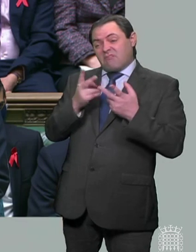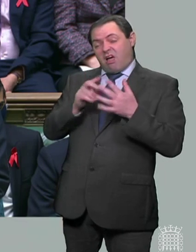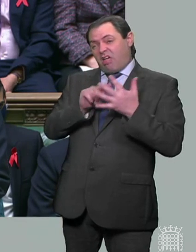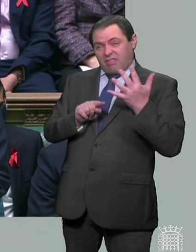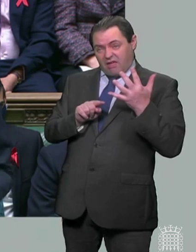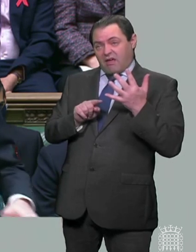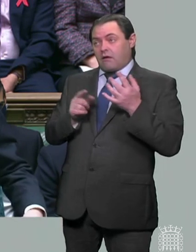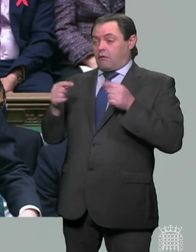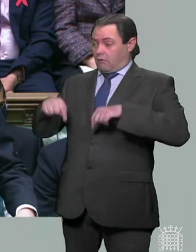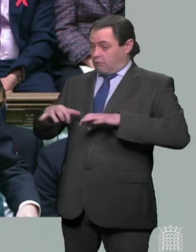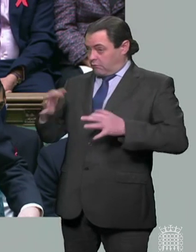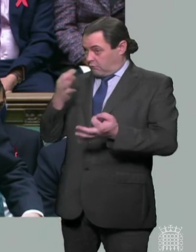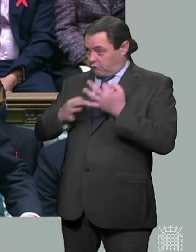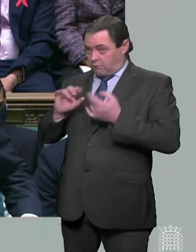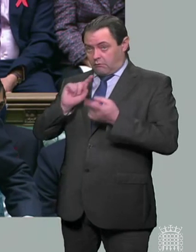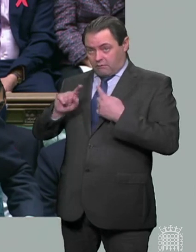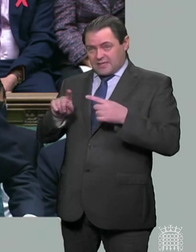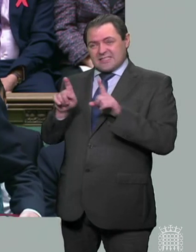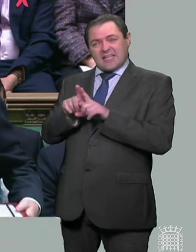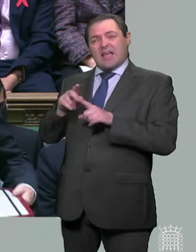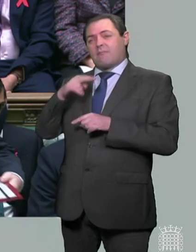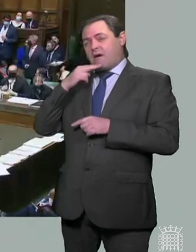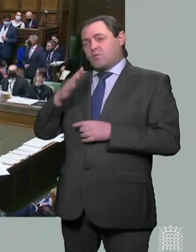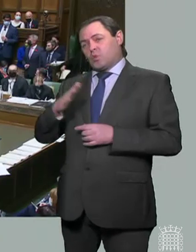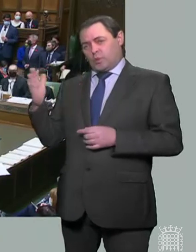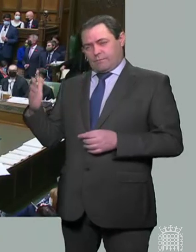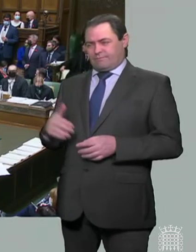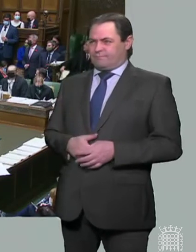In addition to my duties in this House, I shall have further such meetings later today.